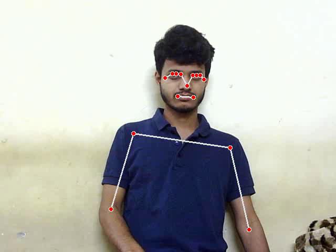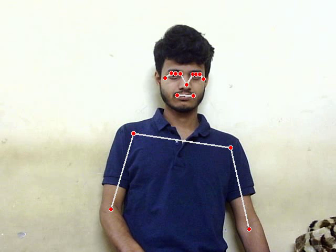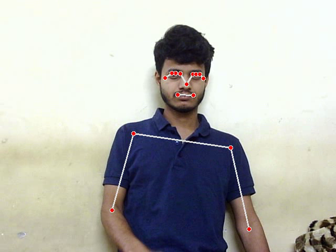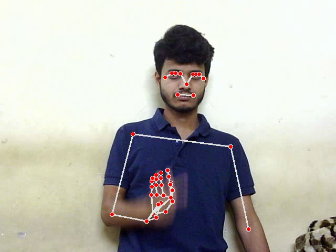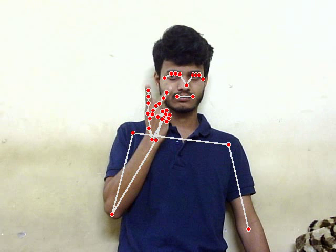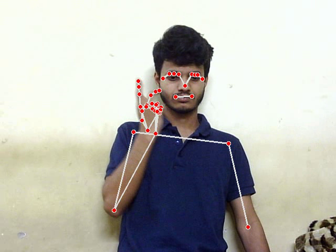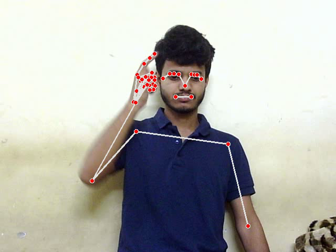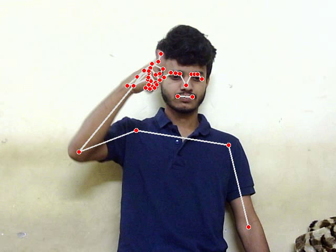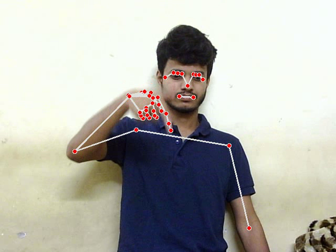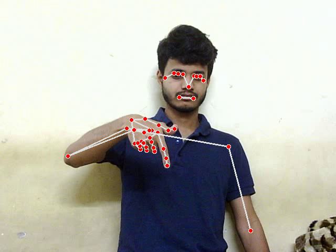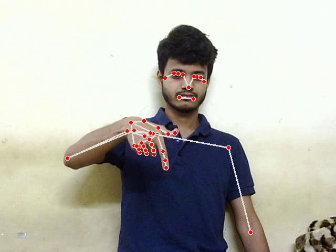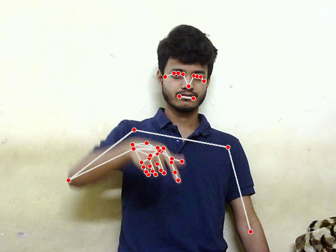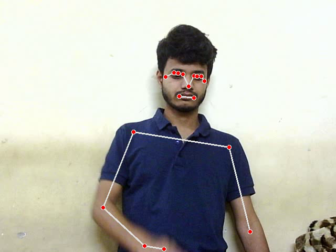see you later